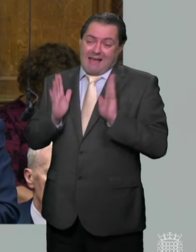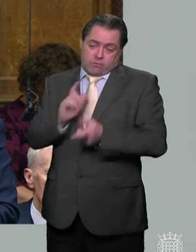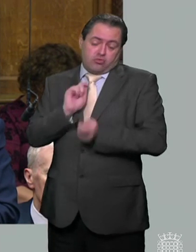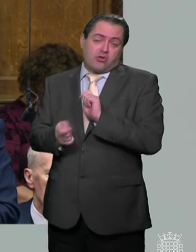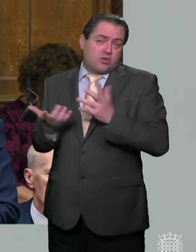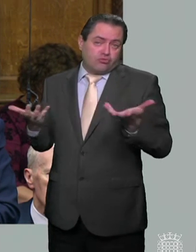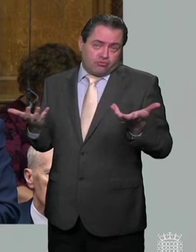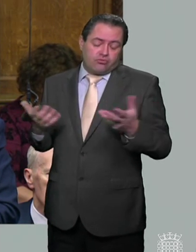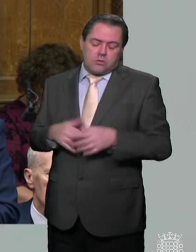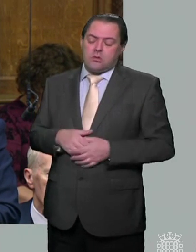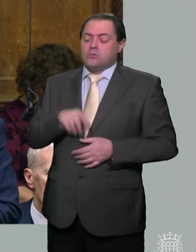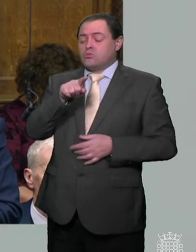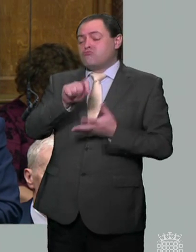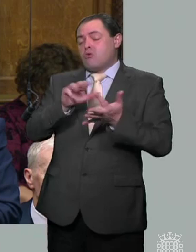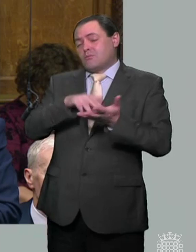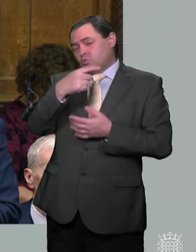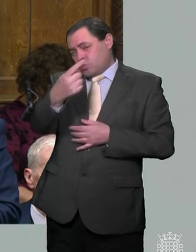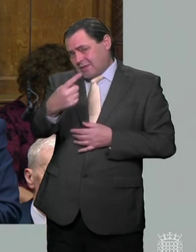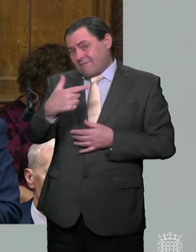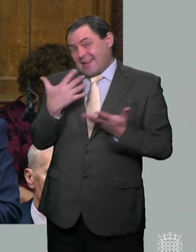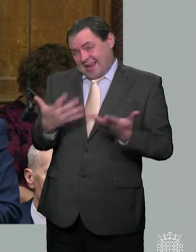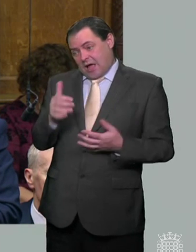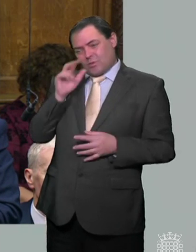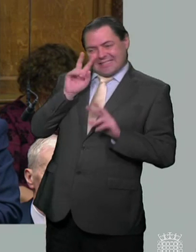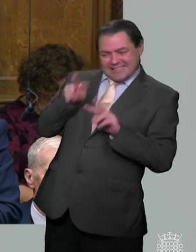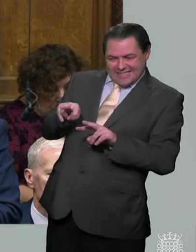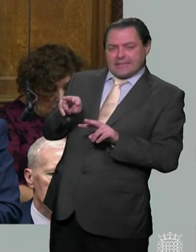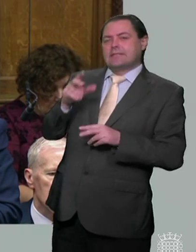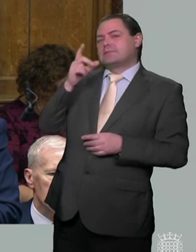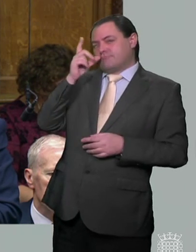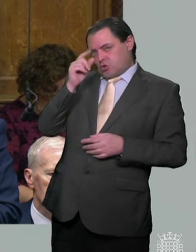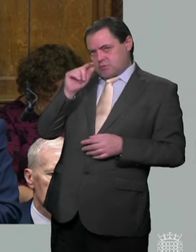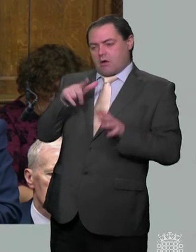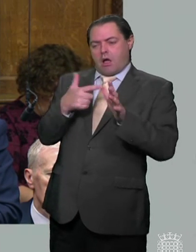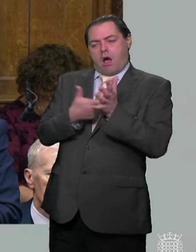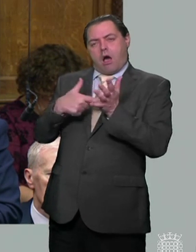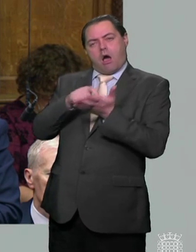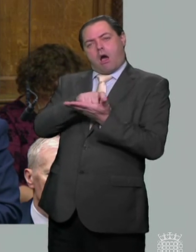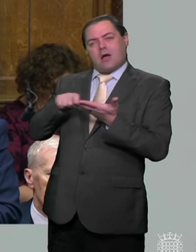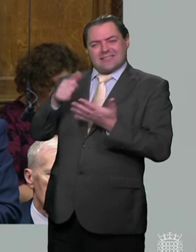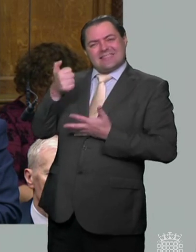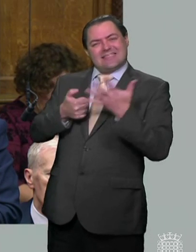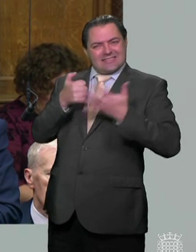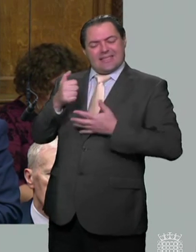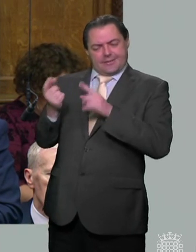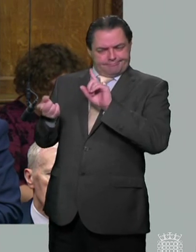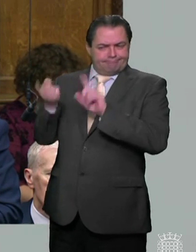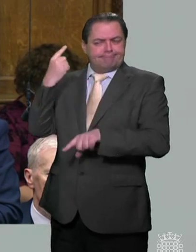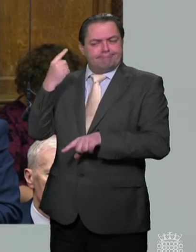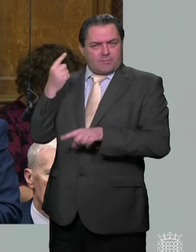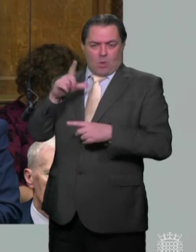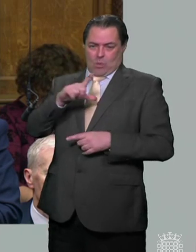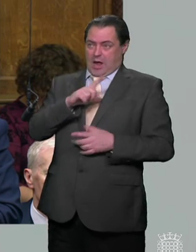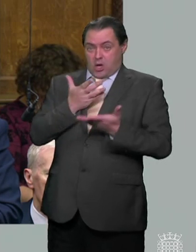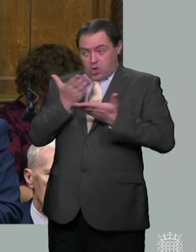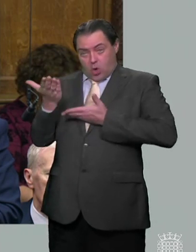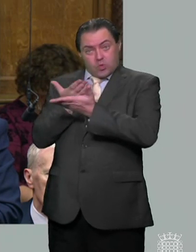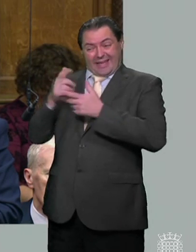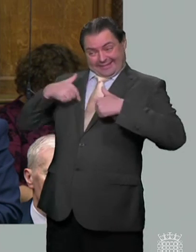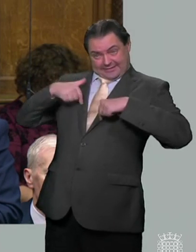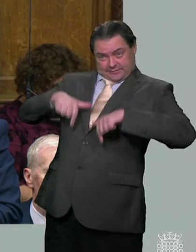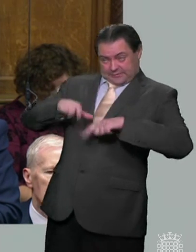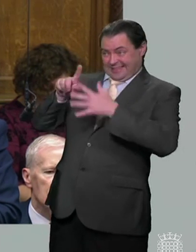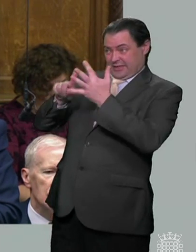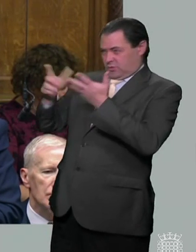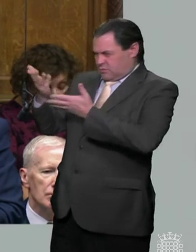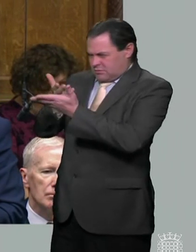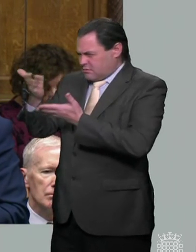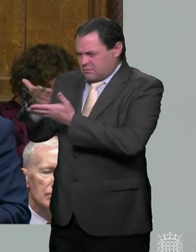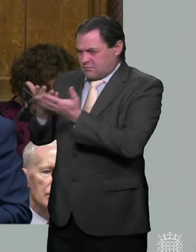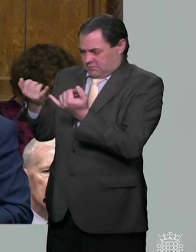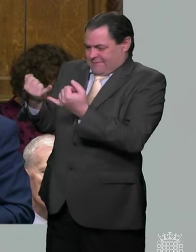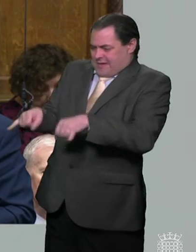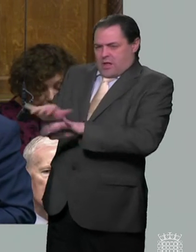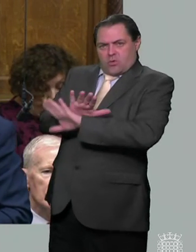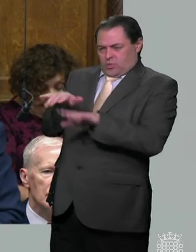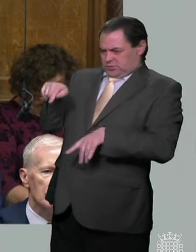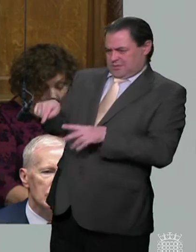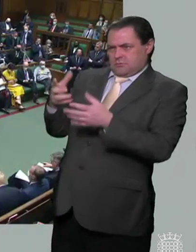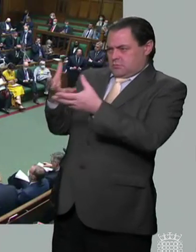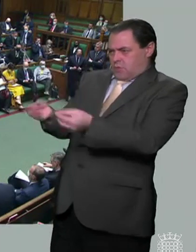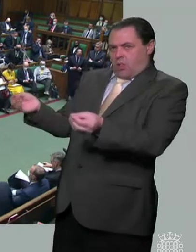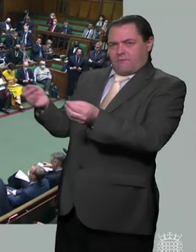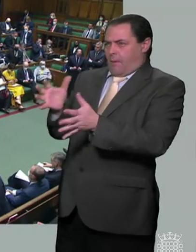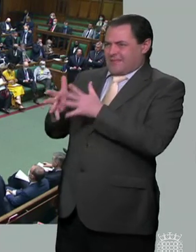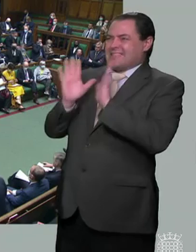Does the Prime Minister accept that the conditions now exist to trigger article 16 of the protocol in the event that the current negotiations with the European Union fail to arrive at an acceptable outcome?